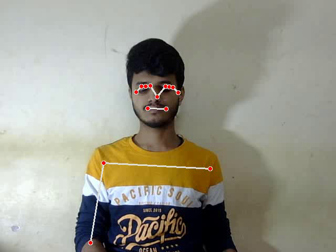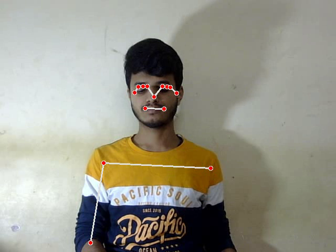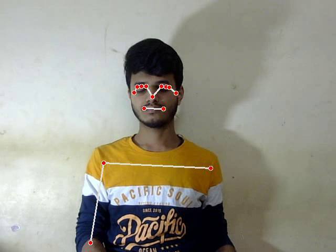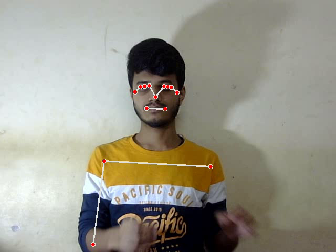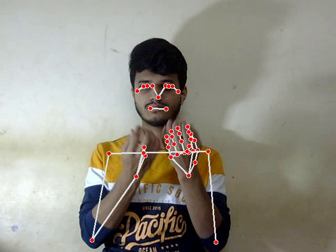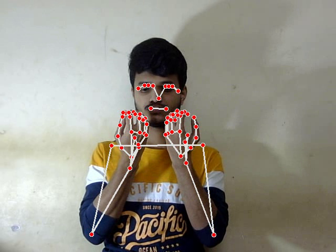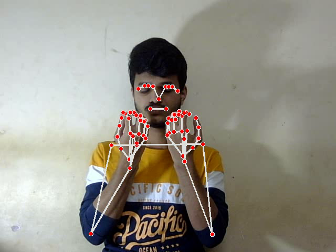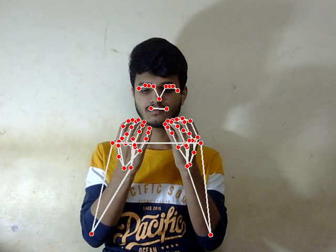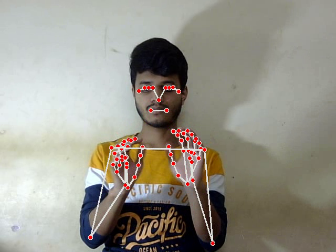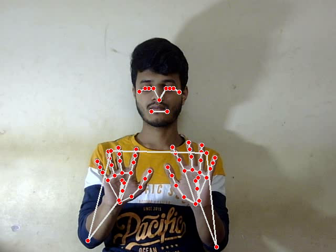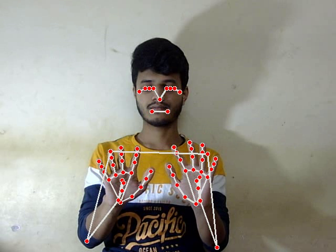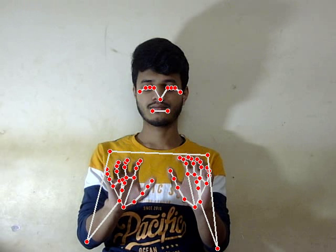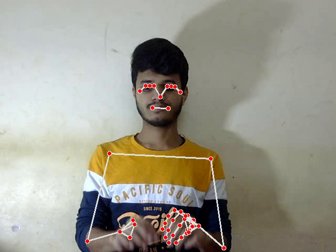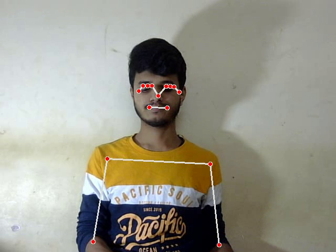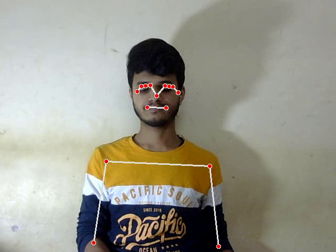finish